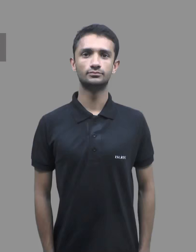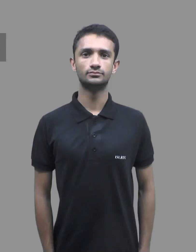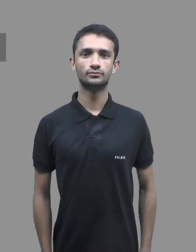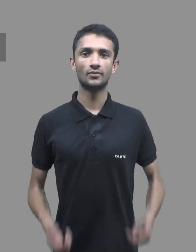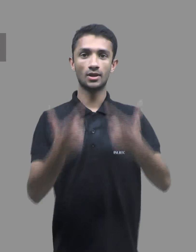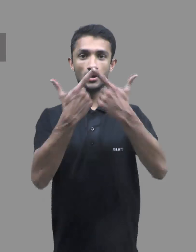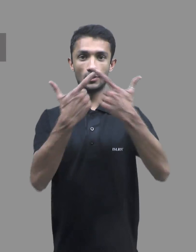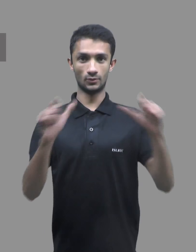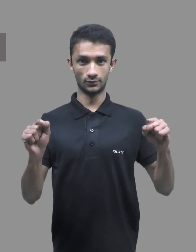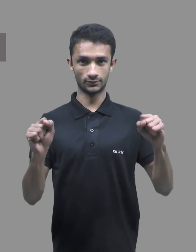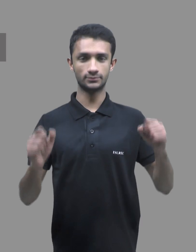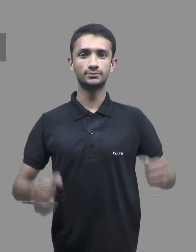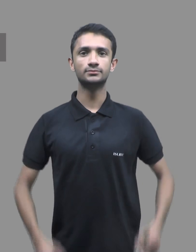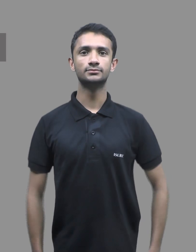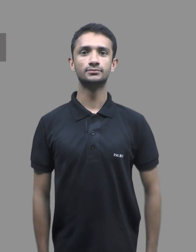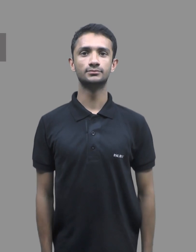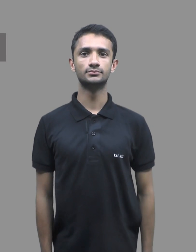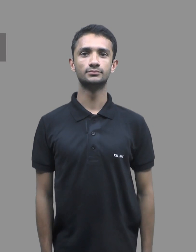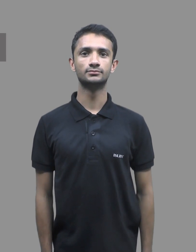Linguistics